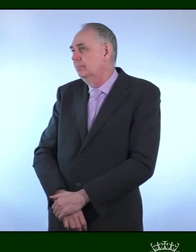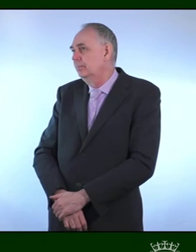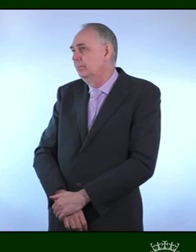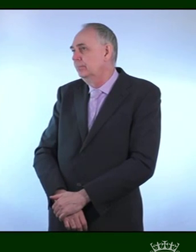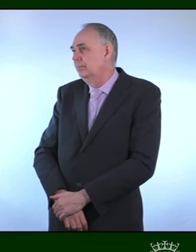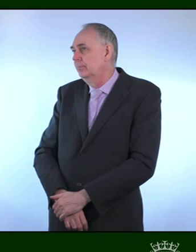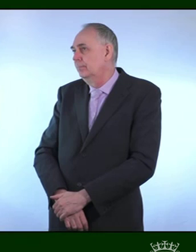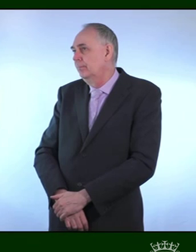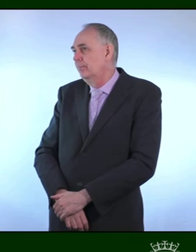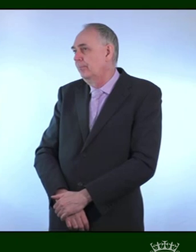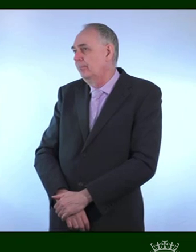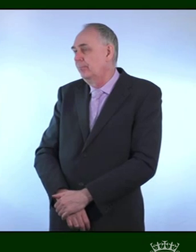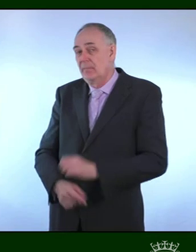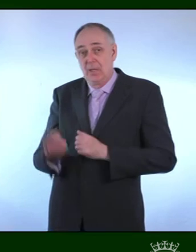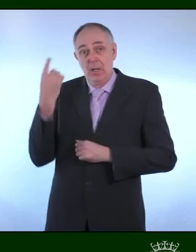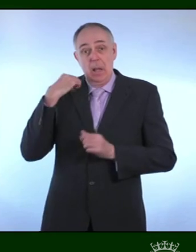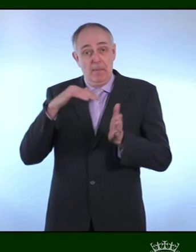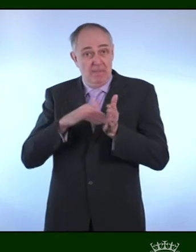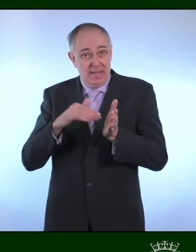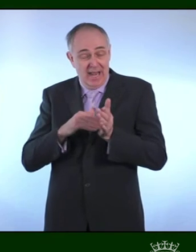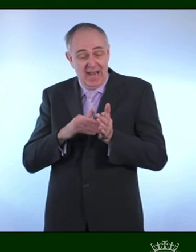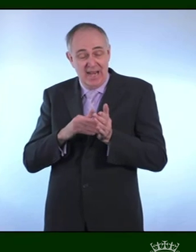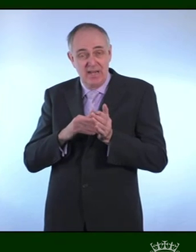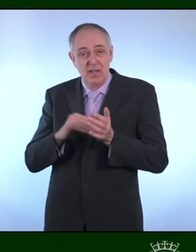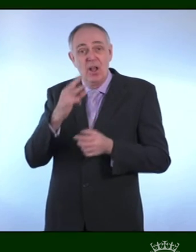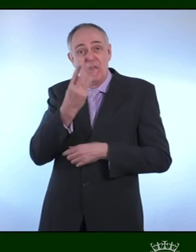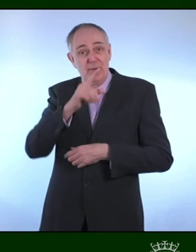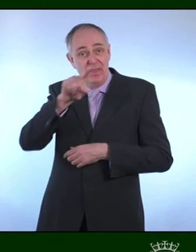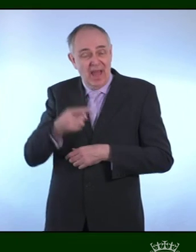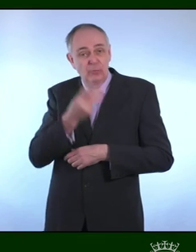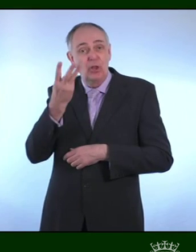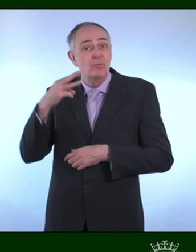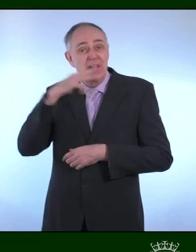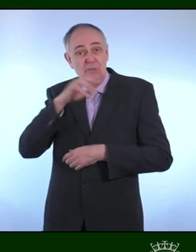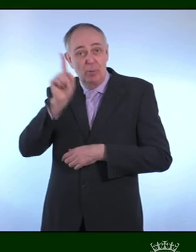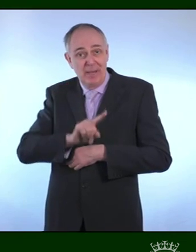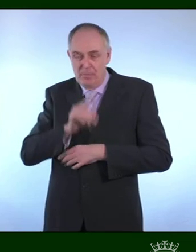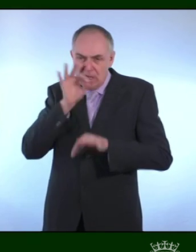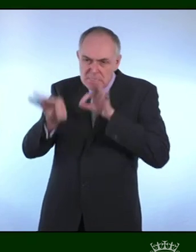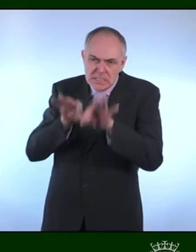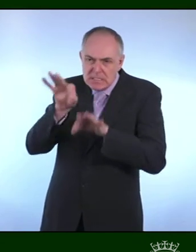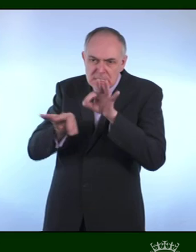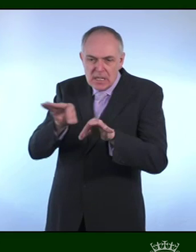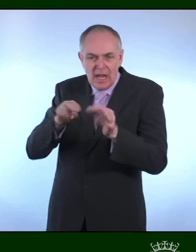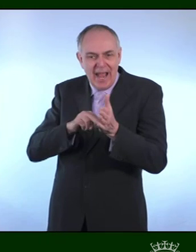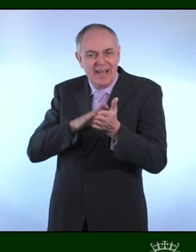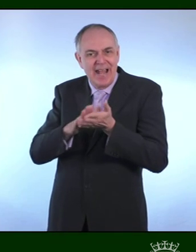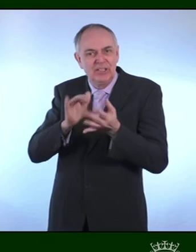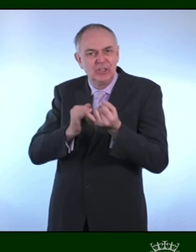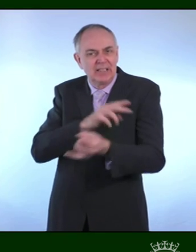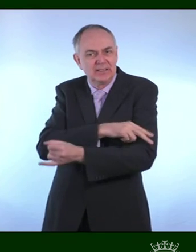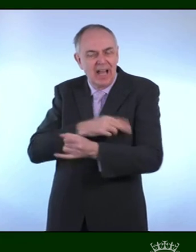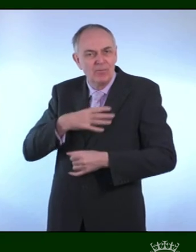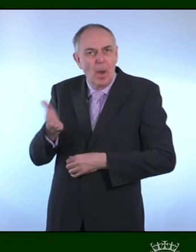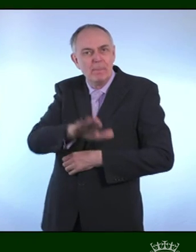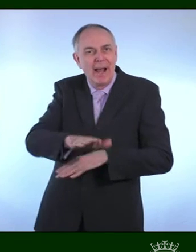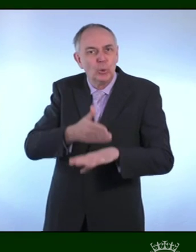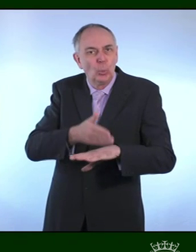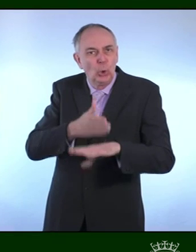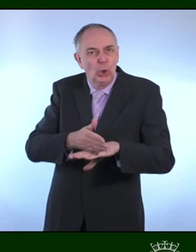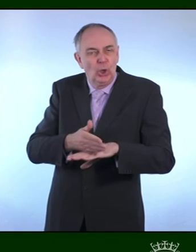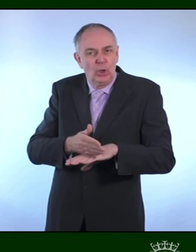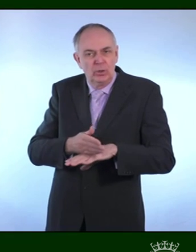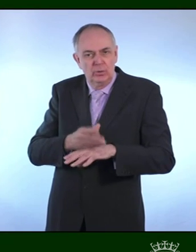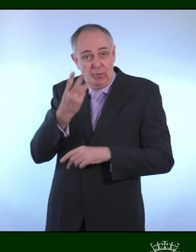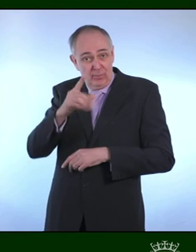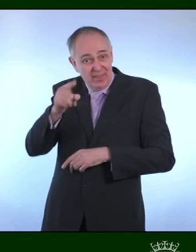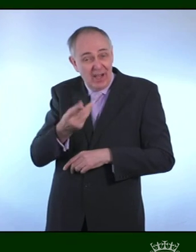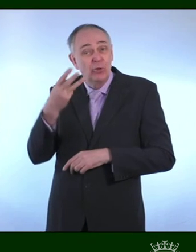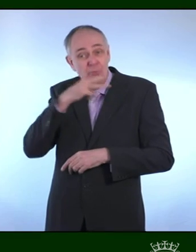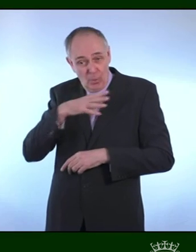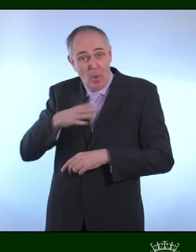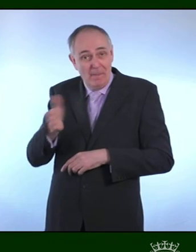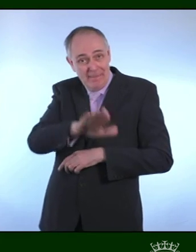As of Monday, more than 3,300 inquiries have been made in Scotland about NHS staff seeking to return to work to help us defeat coronavirus.